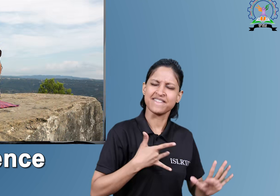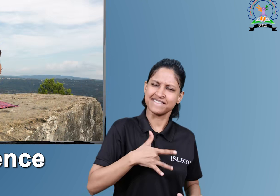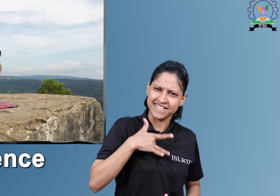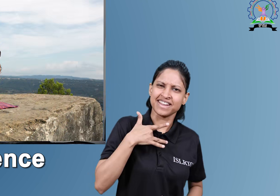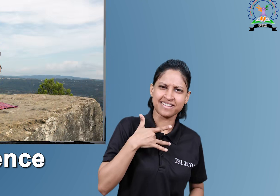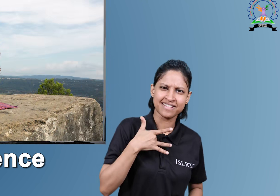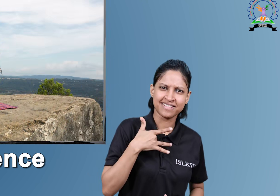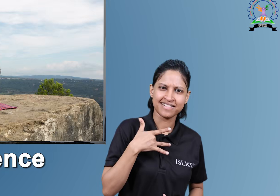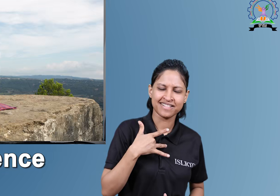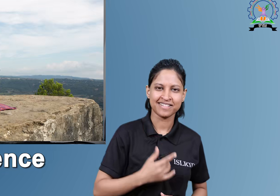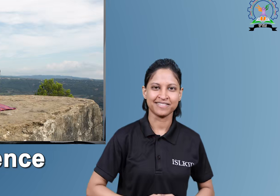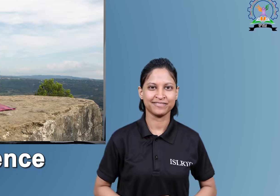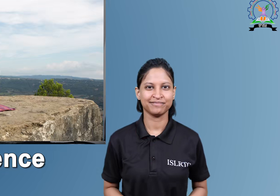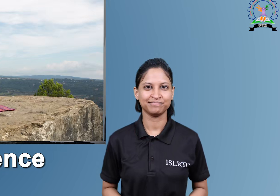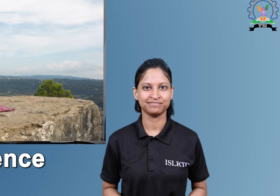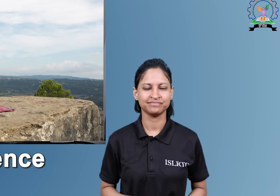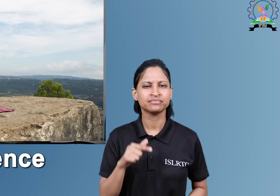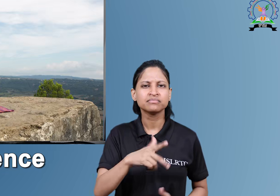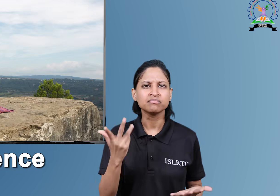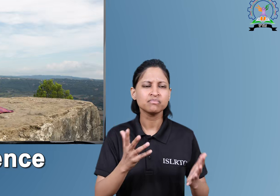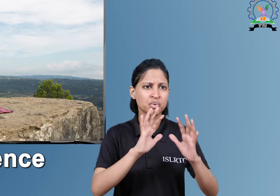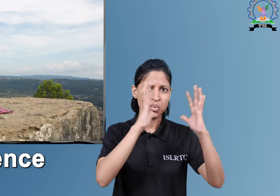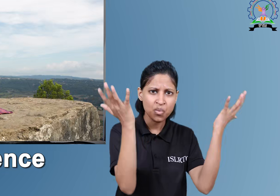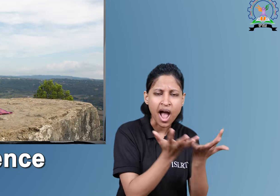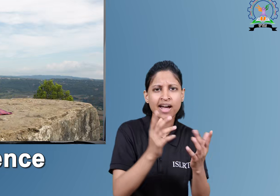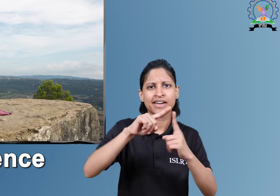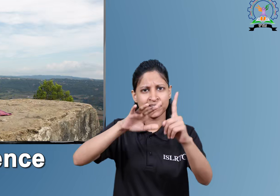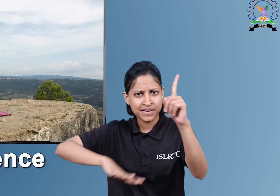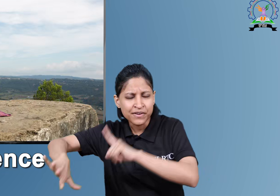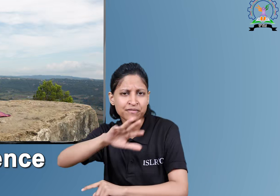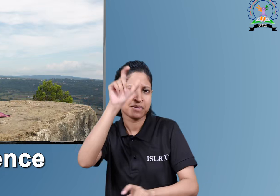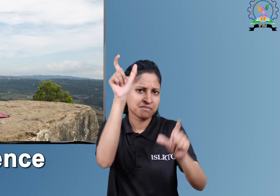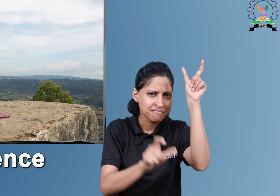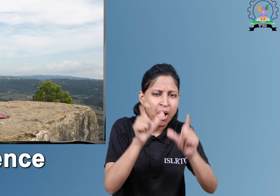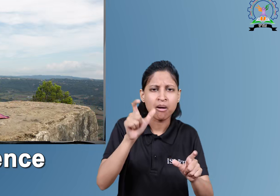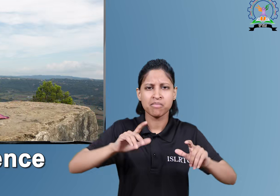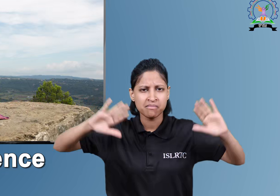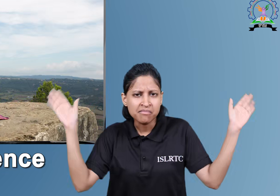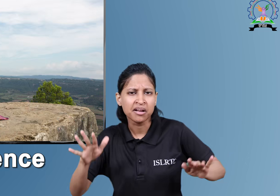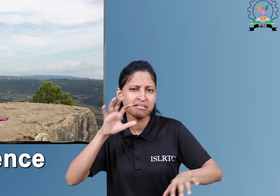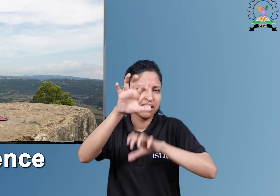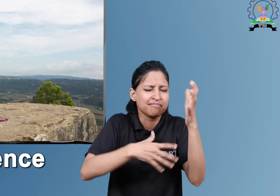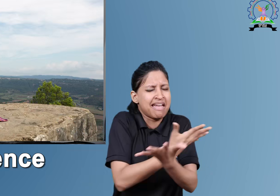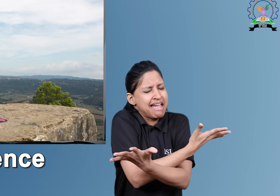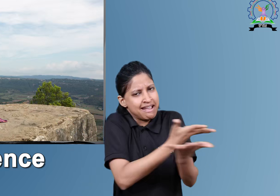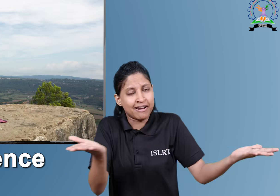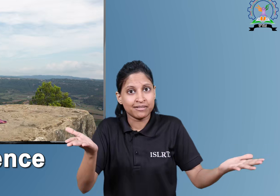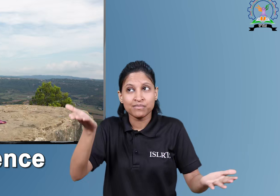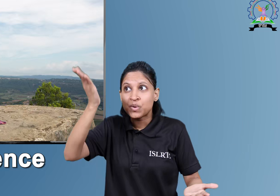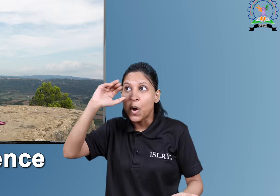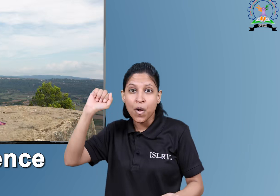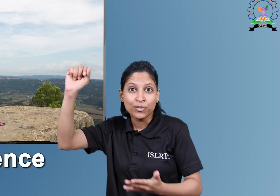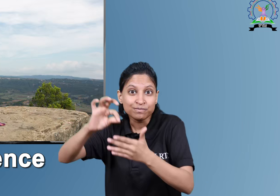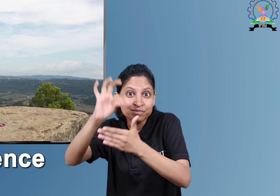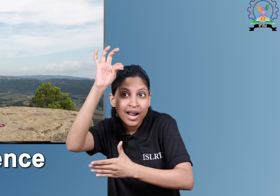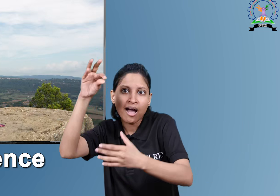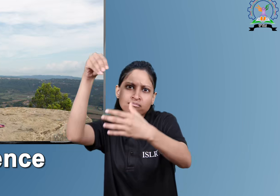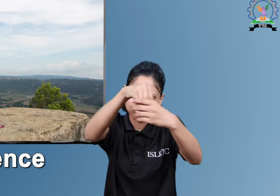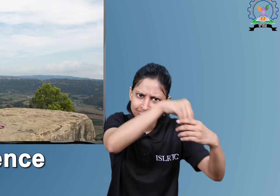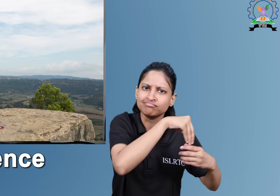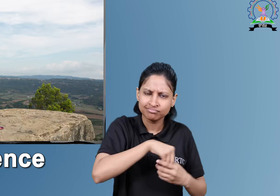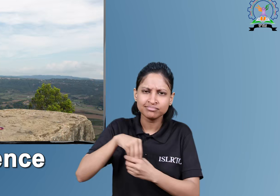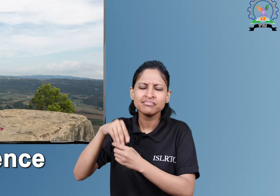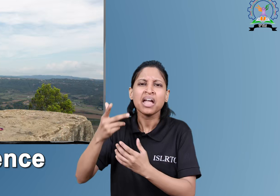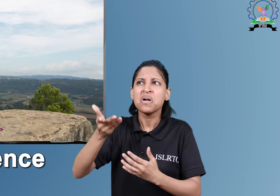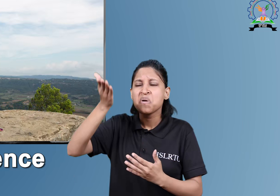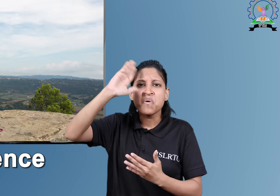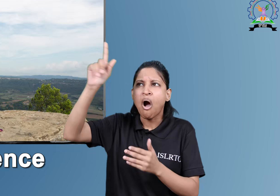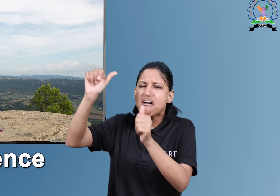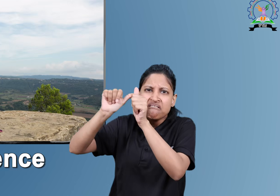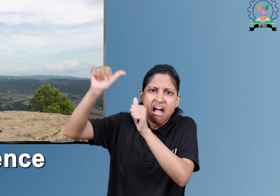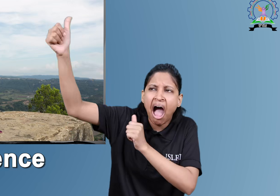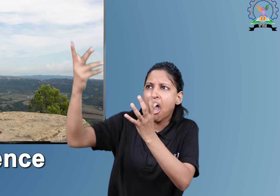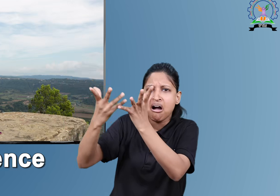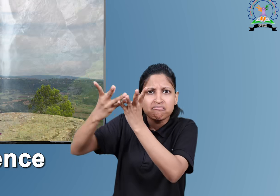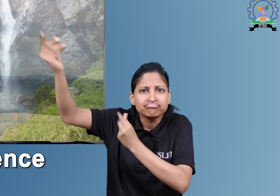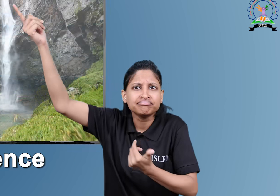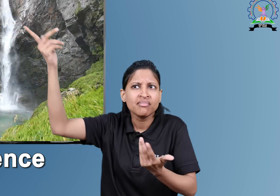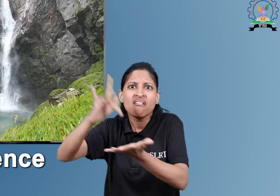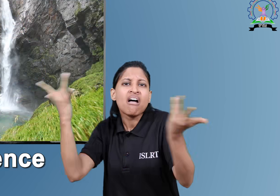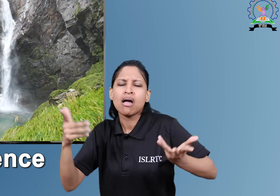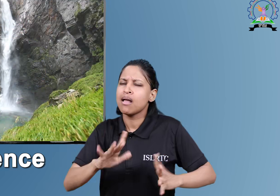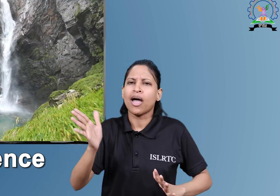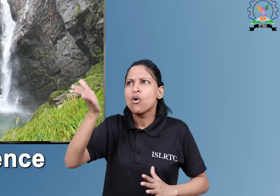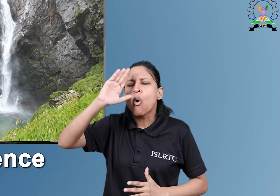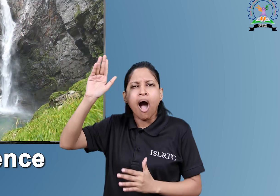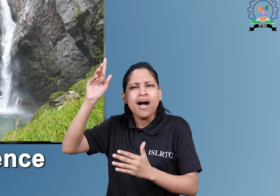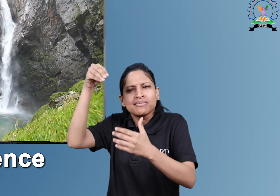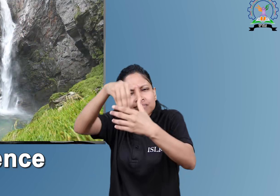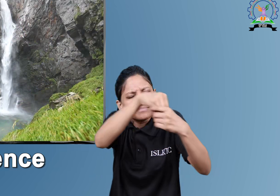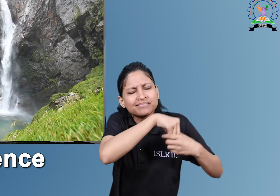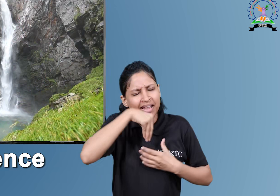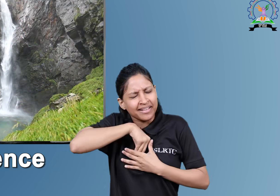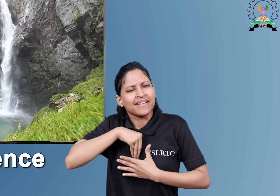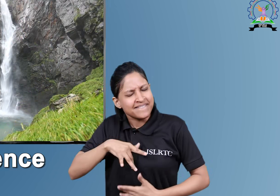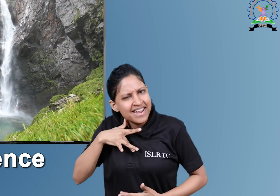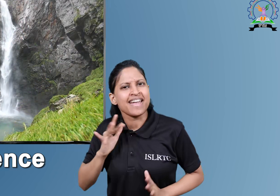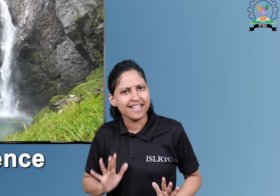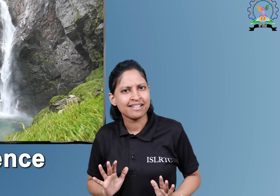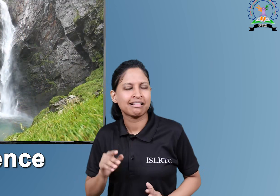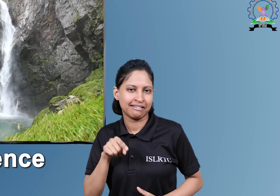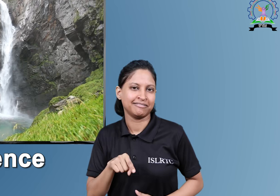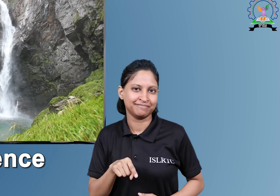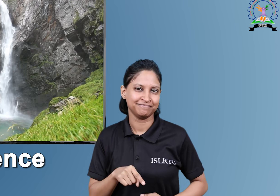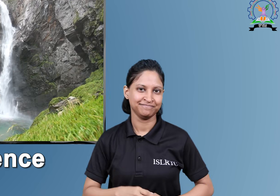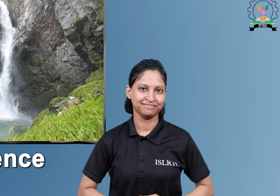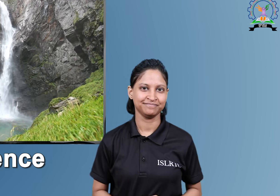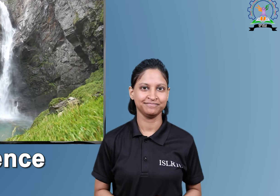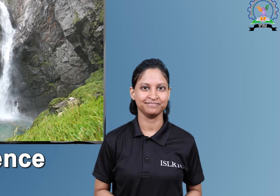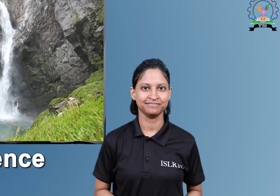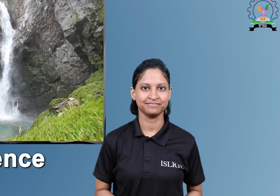Immanence The idea that God is present in the world, including in nature, as well as in people, birds, and animals. God's spirit is in everything; He is not separate, and we can feel his presence within all.